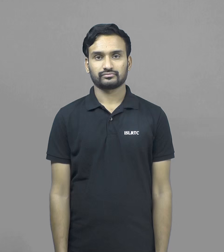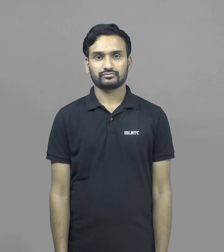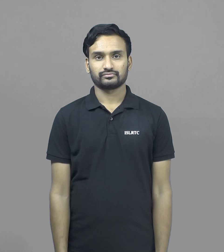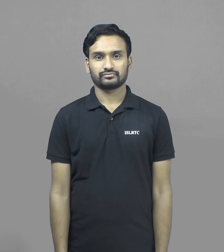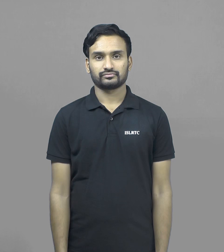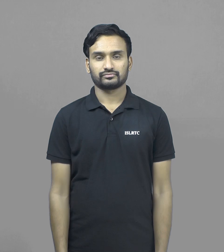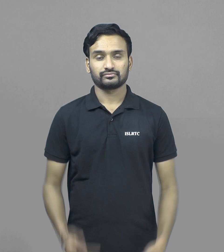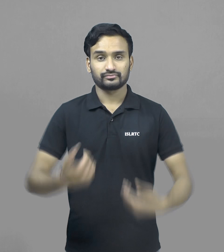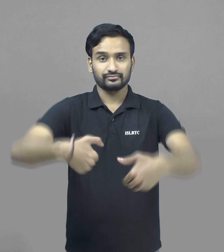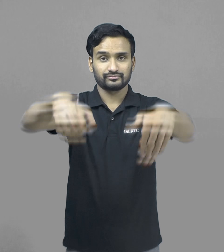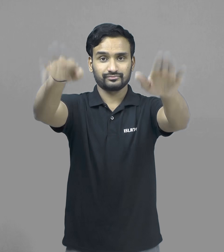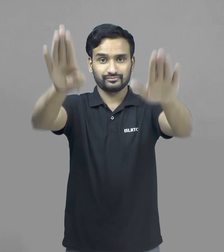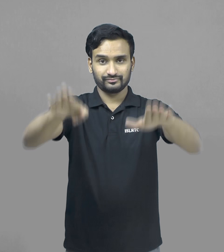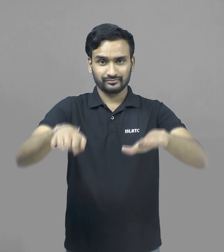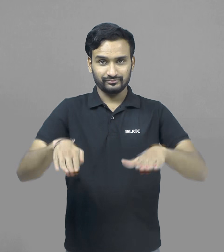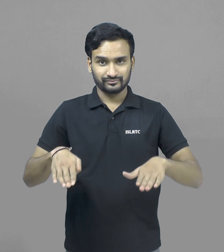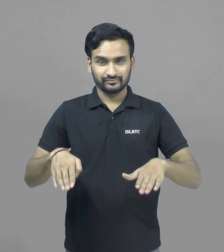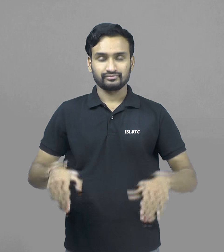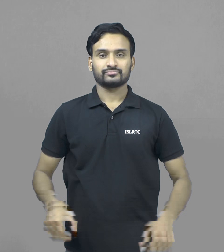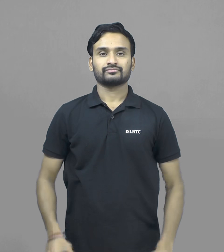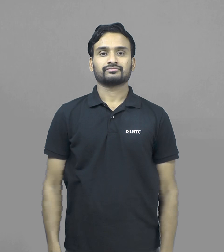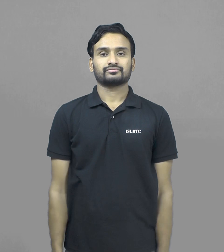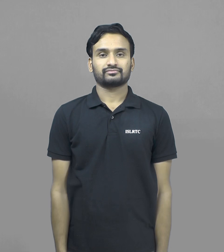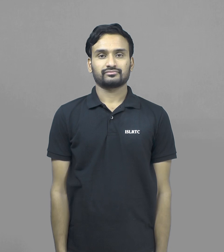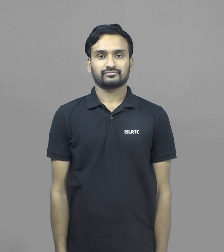Mat